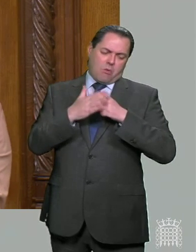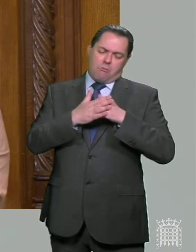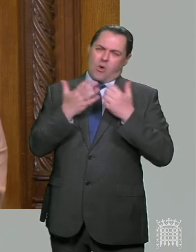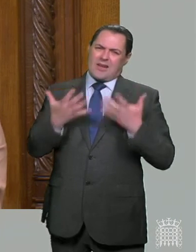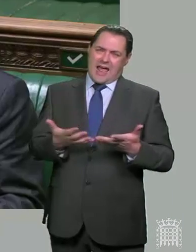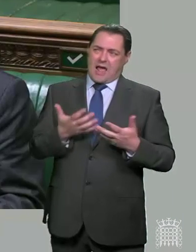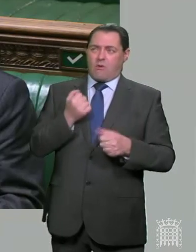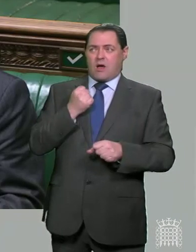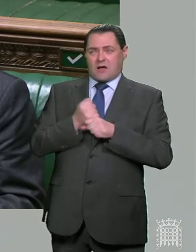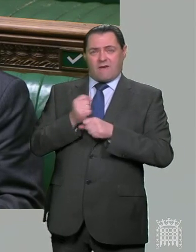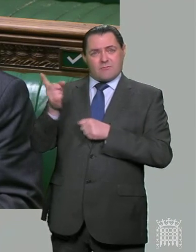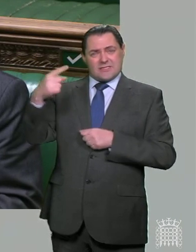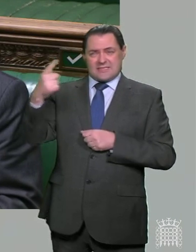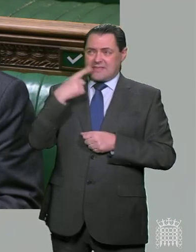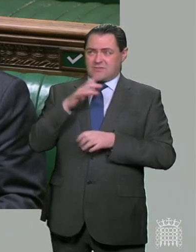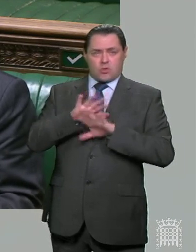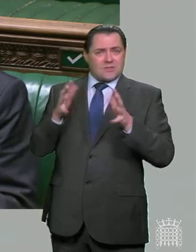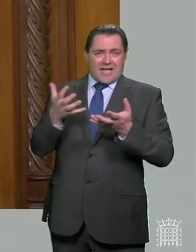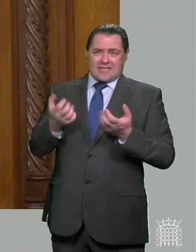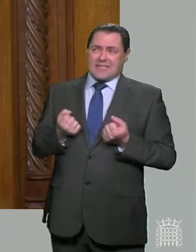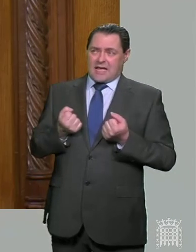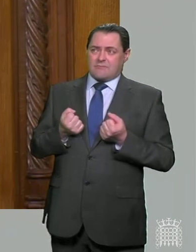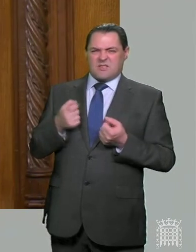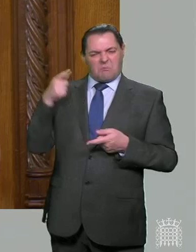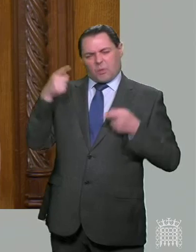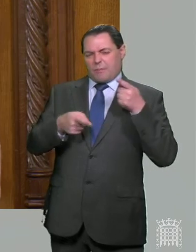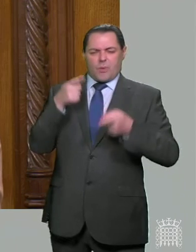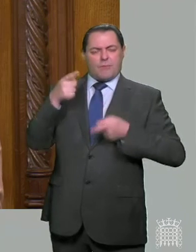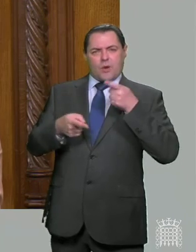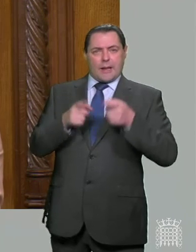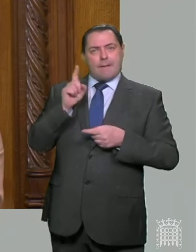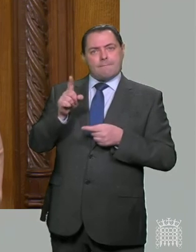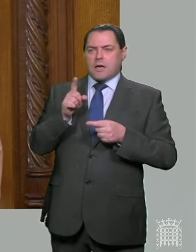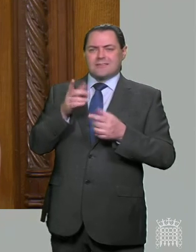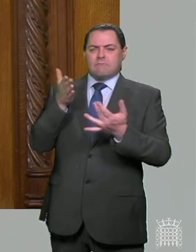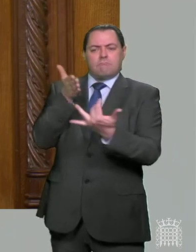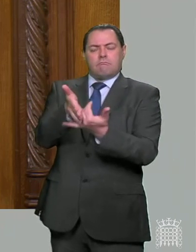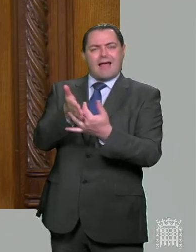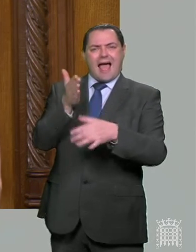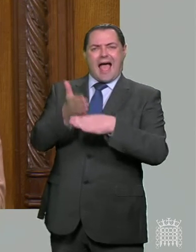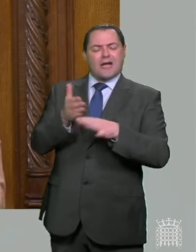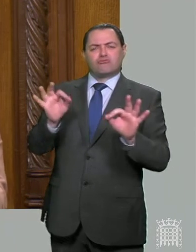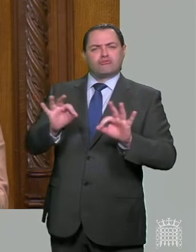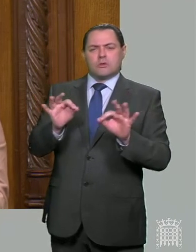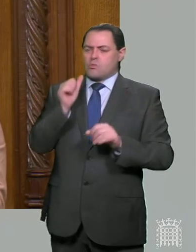The Government have called the practice “unacceptable” and “bully-boy tactics” but refuse to take action to ban it.